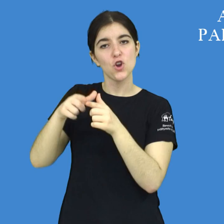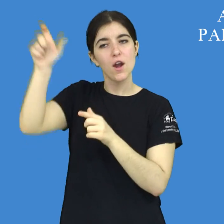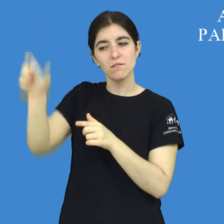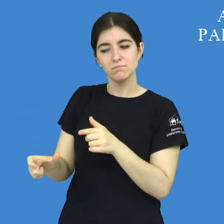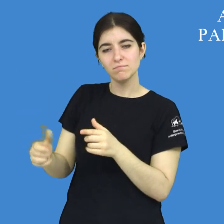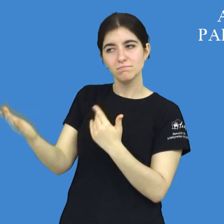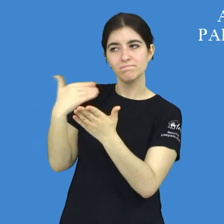persona